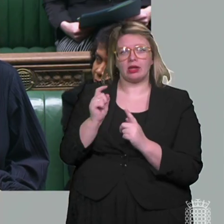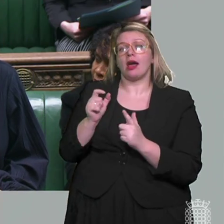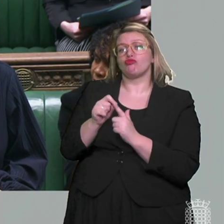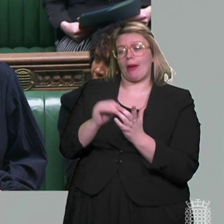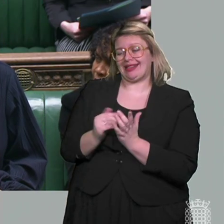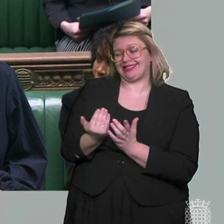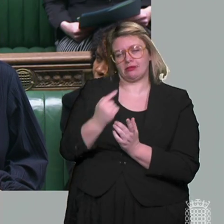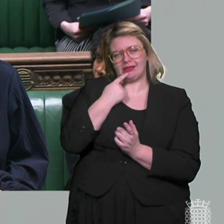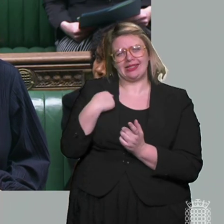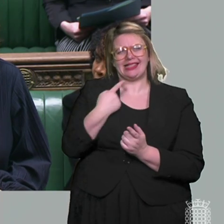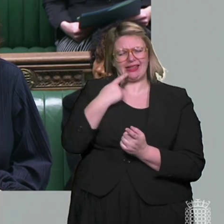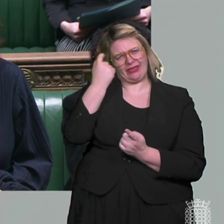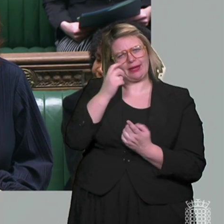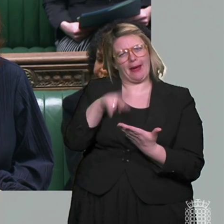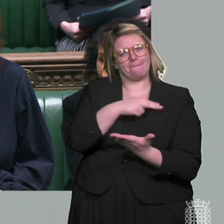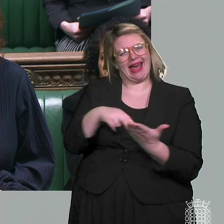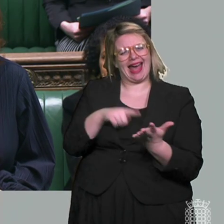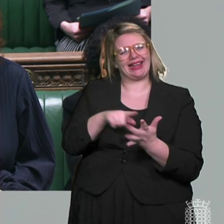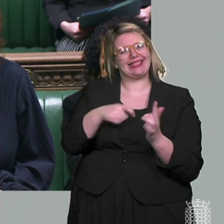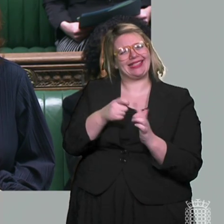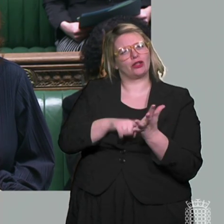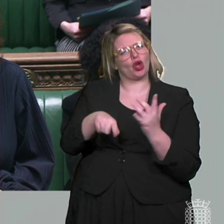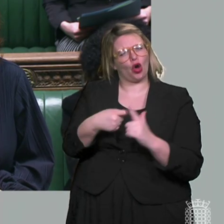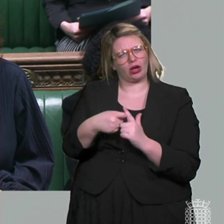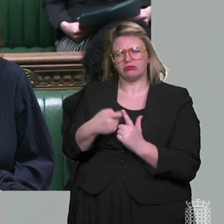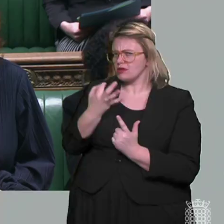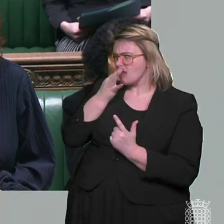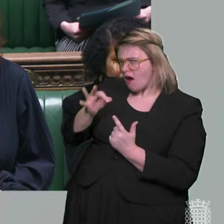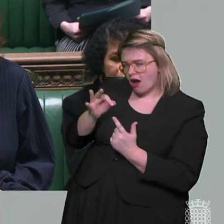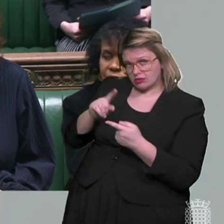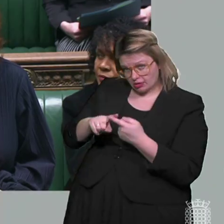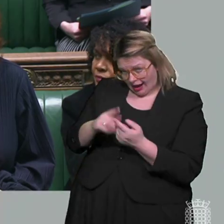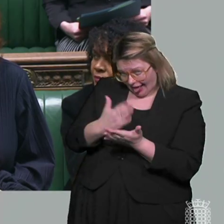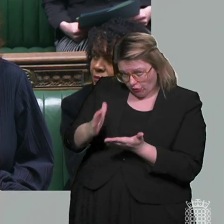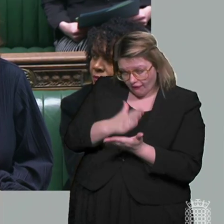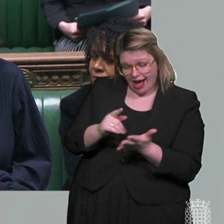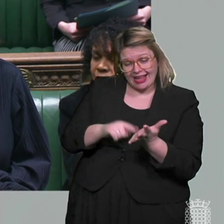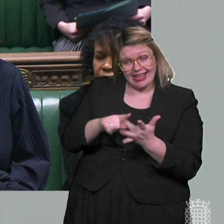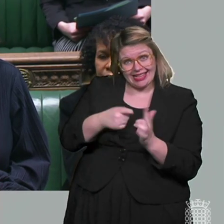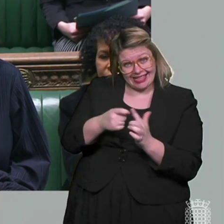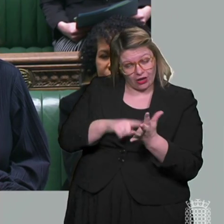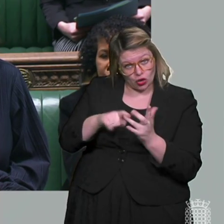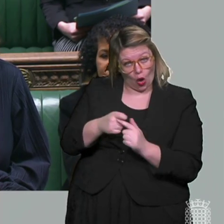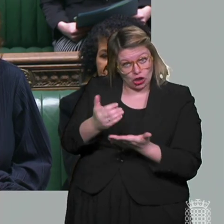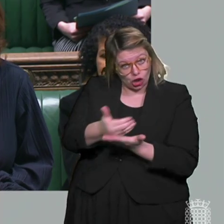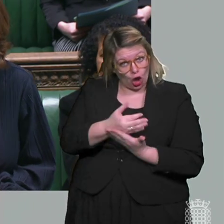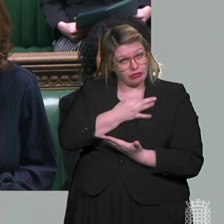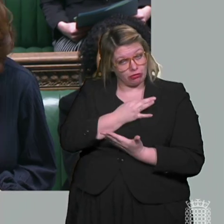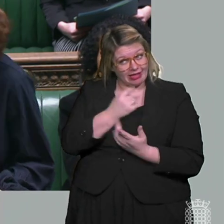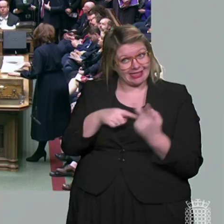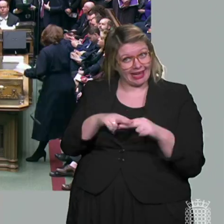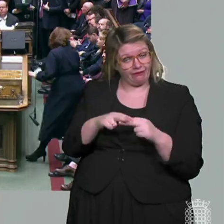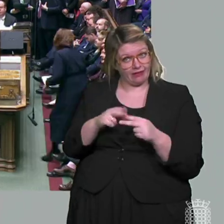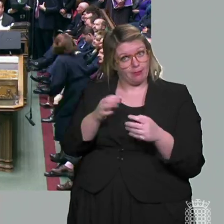Can the Secretary of State tell us whether this is indeed a personal choice, or whether TikTok on officials’ devices poses a security risk?